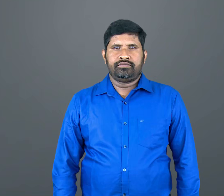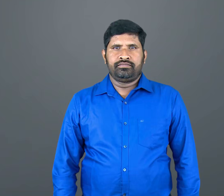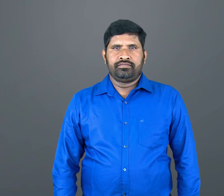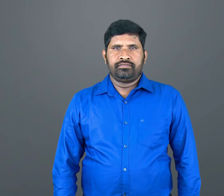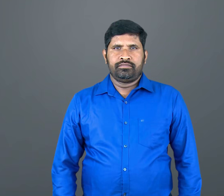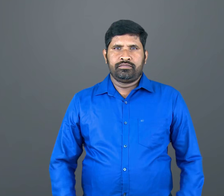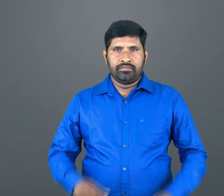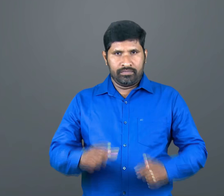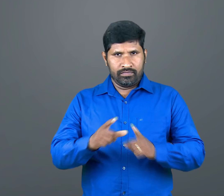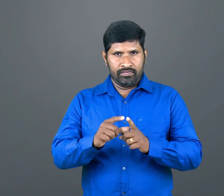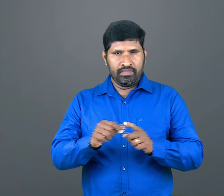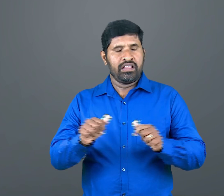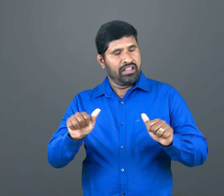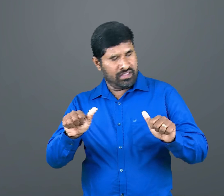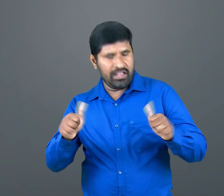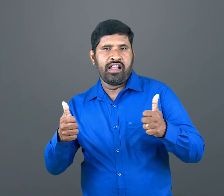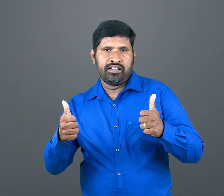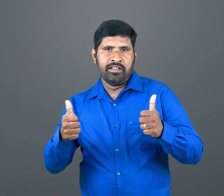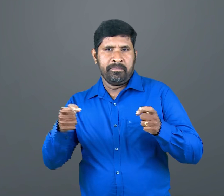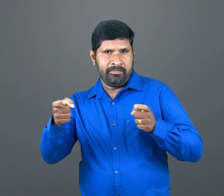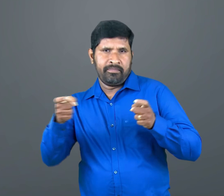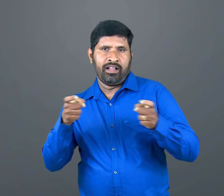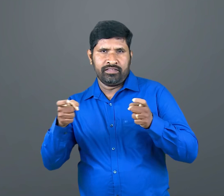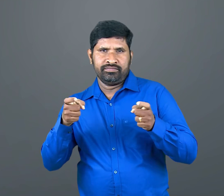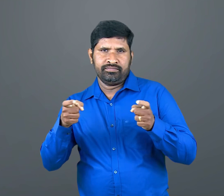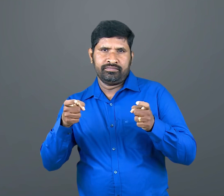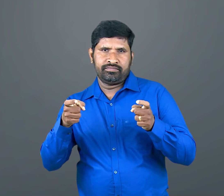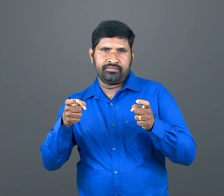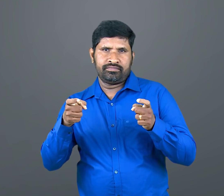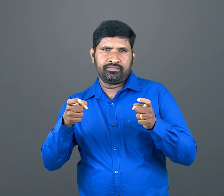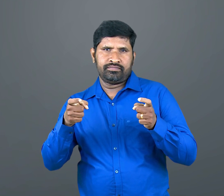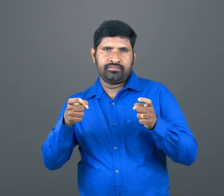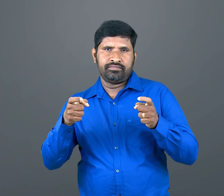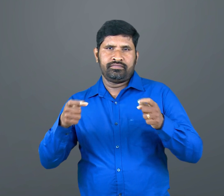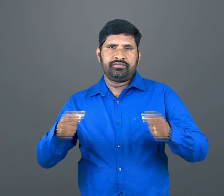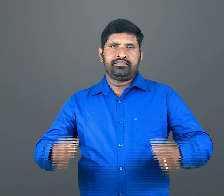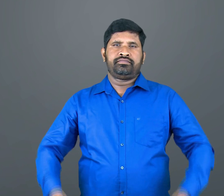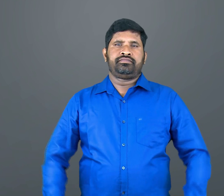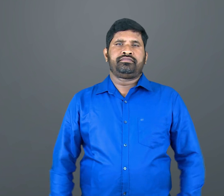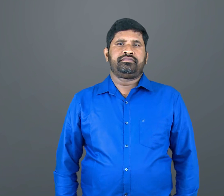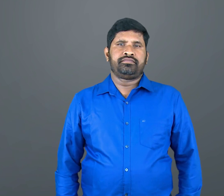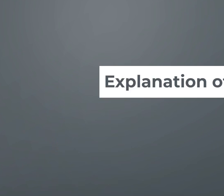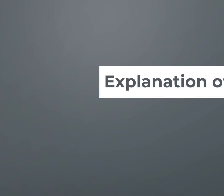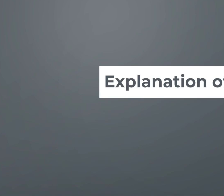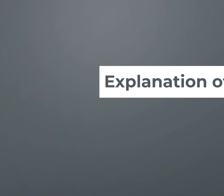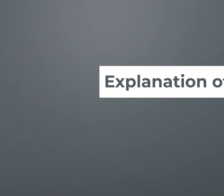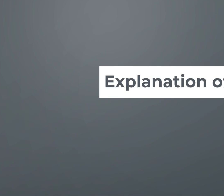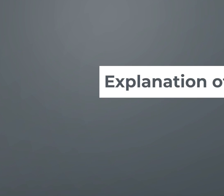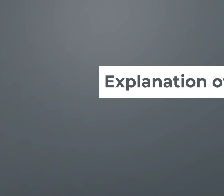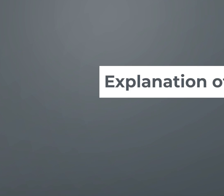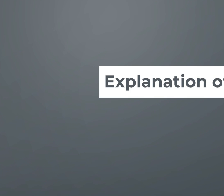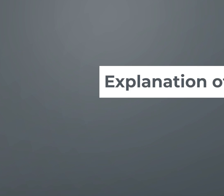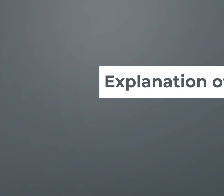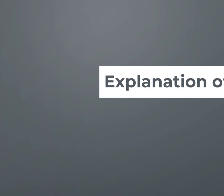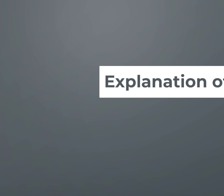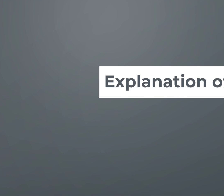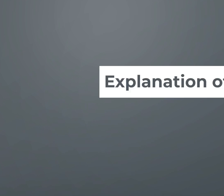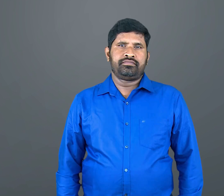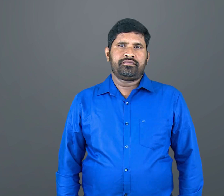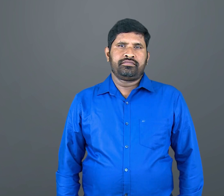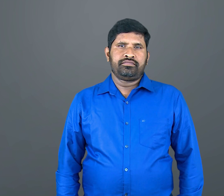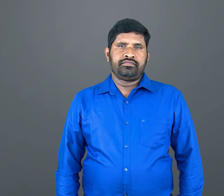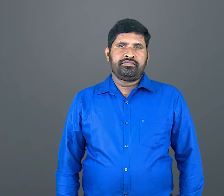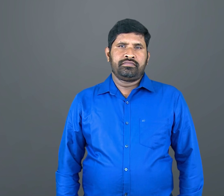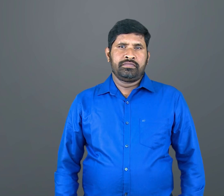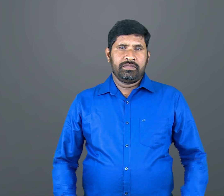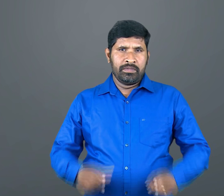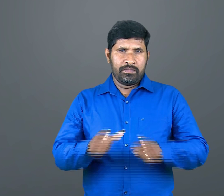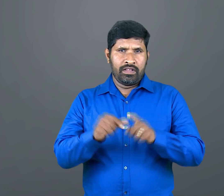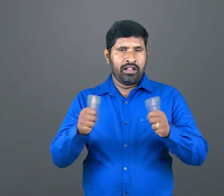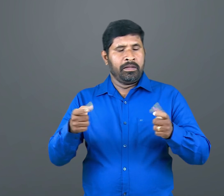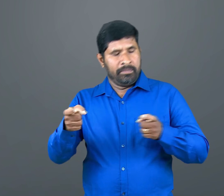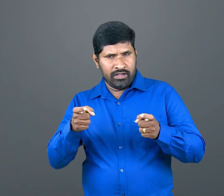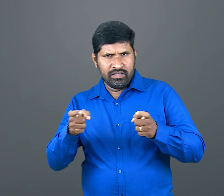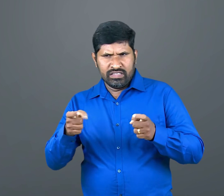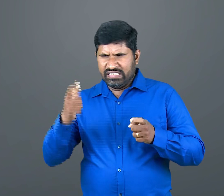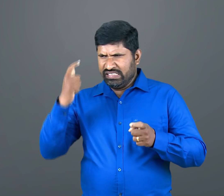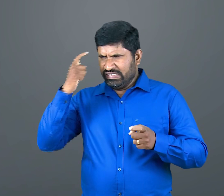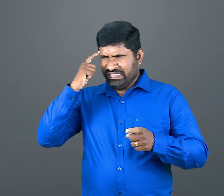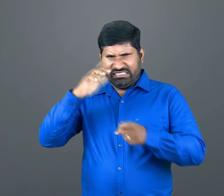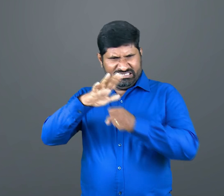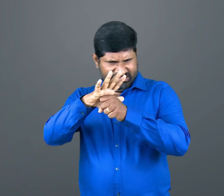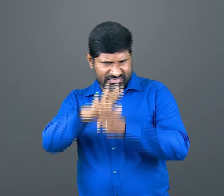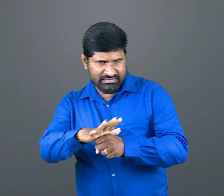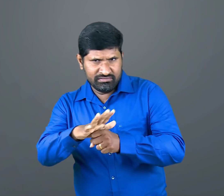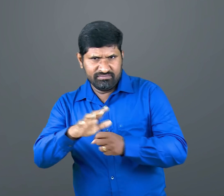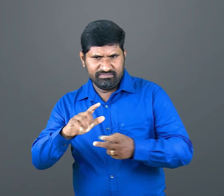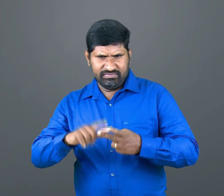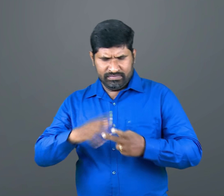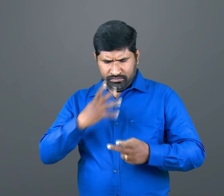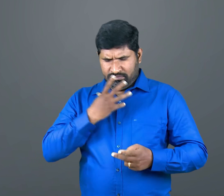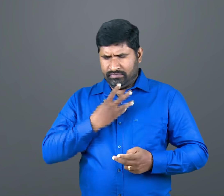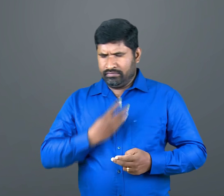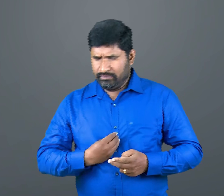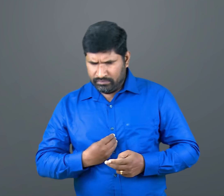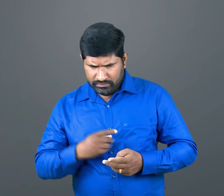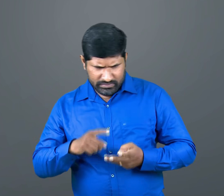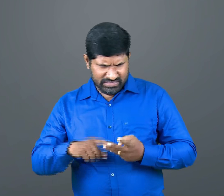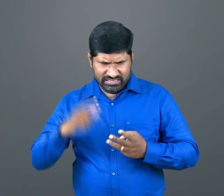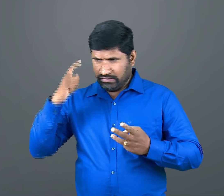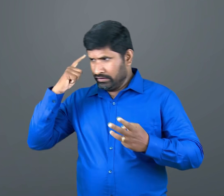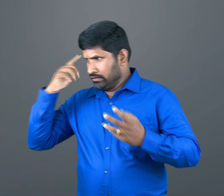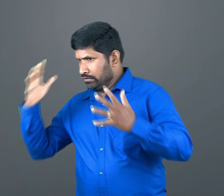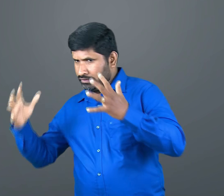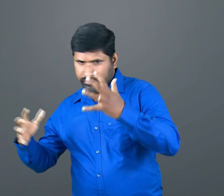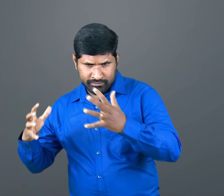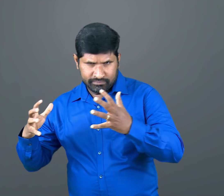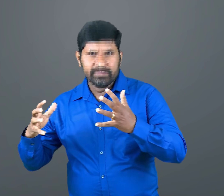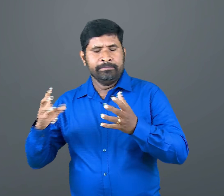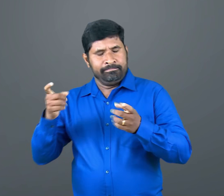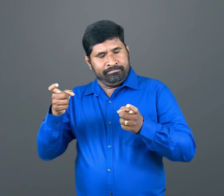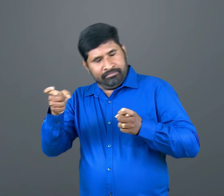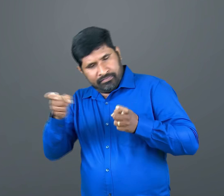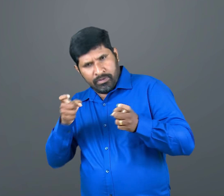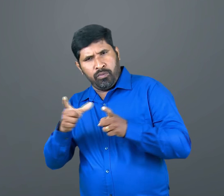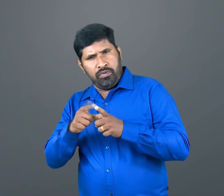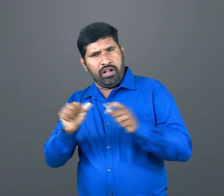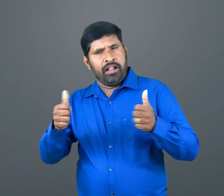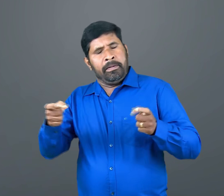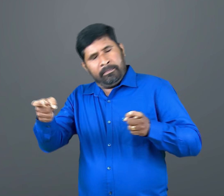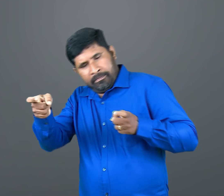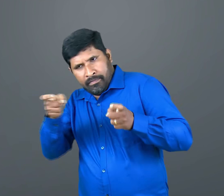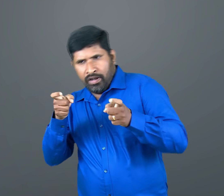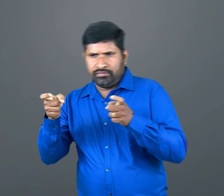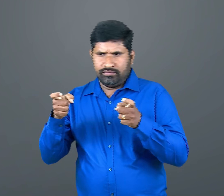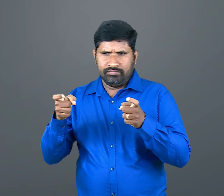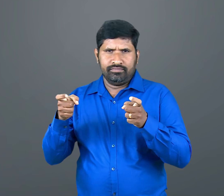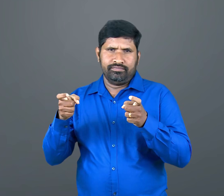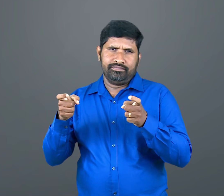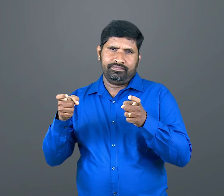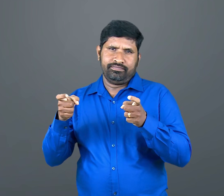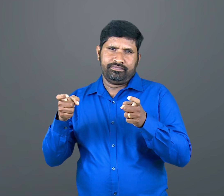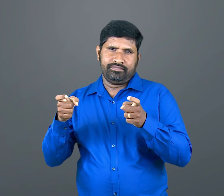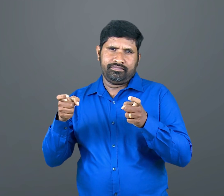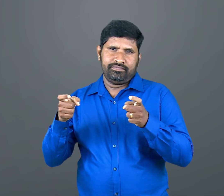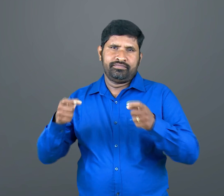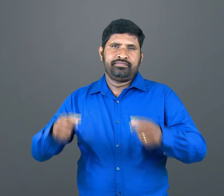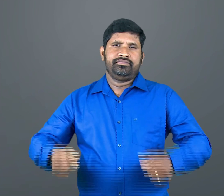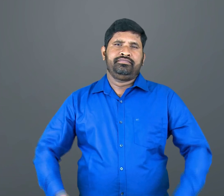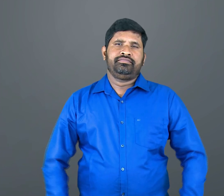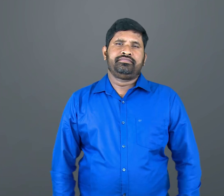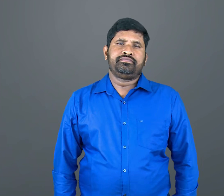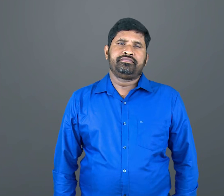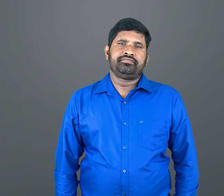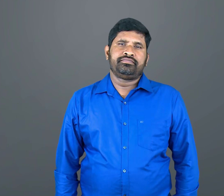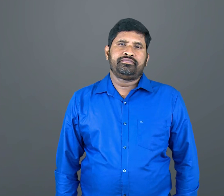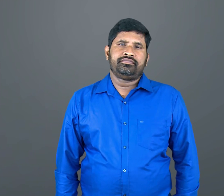Ability